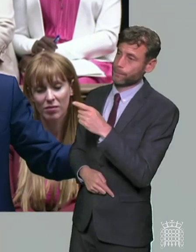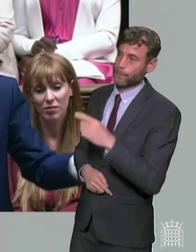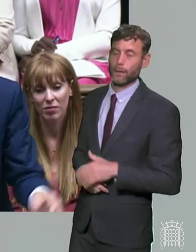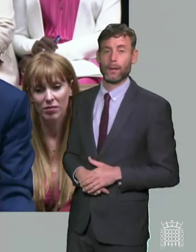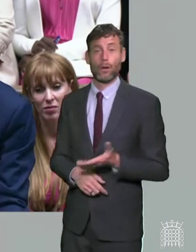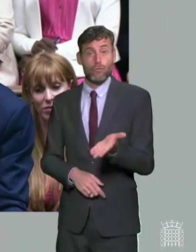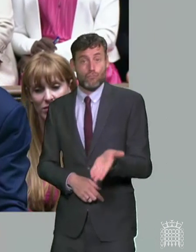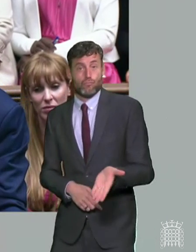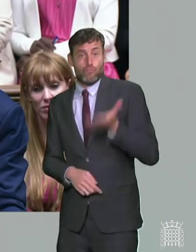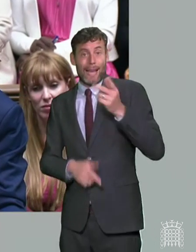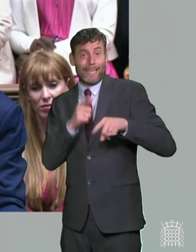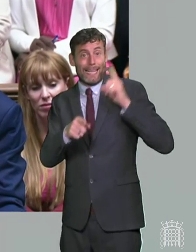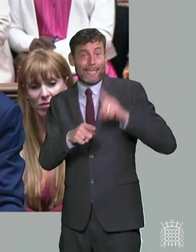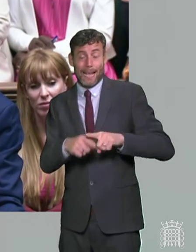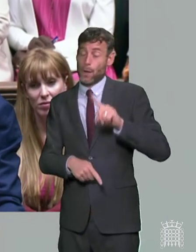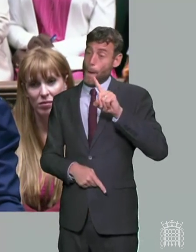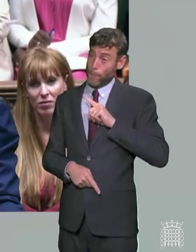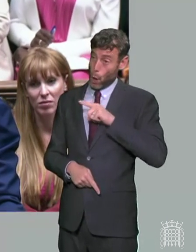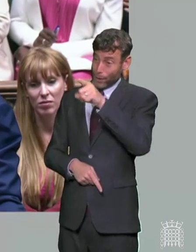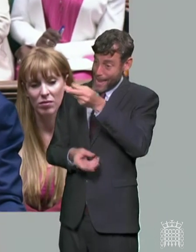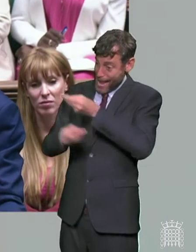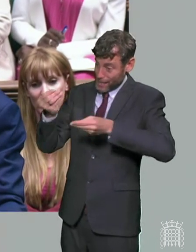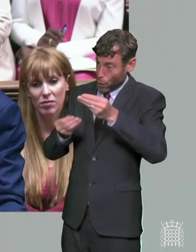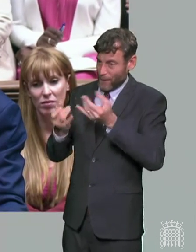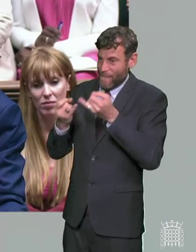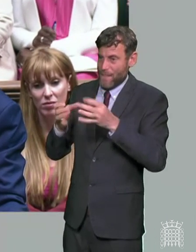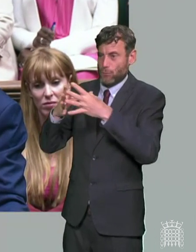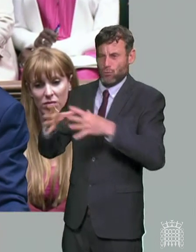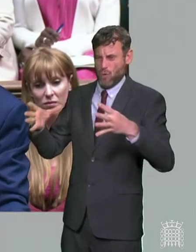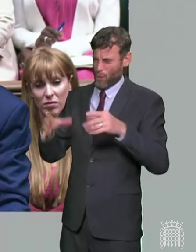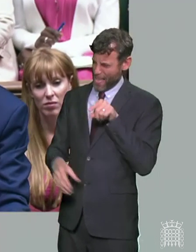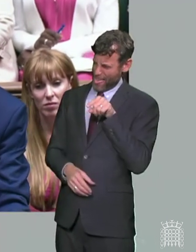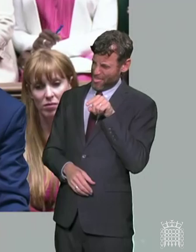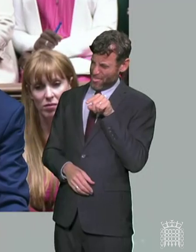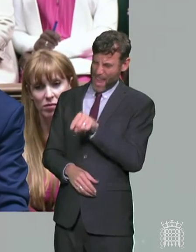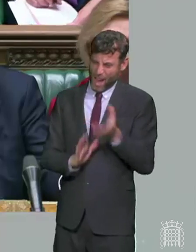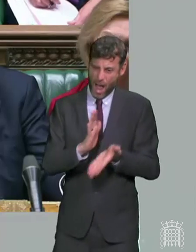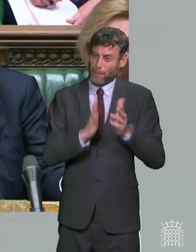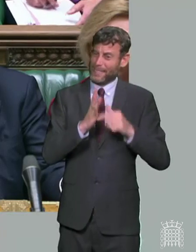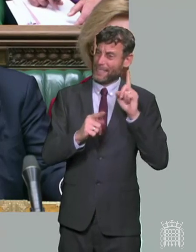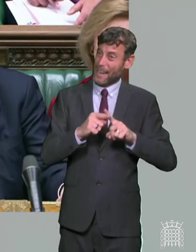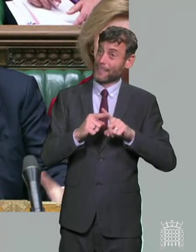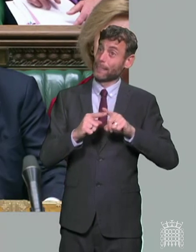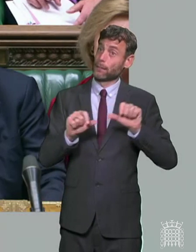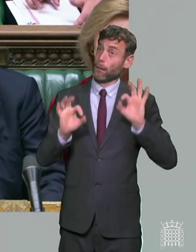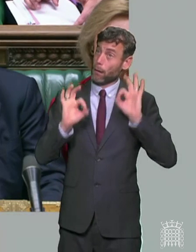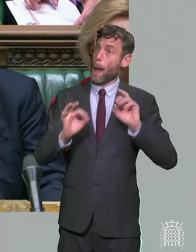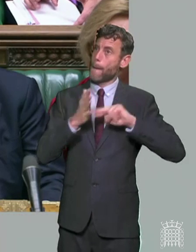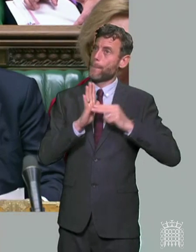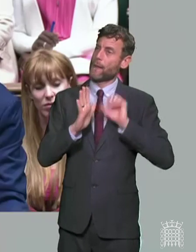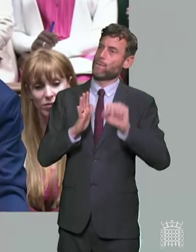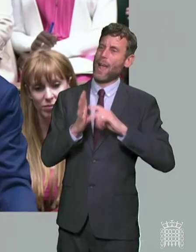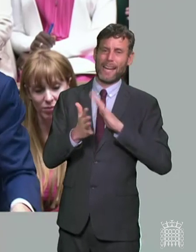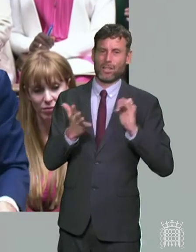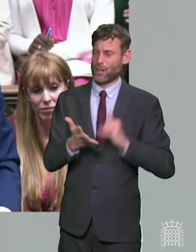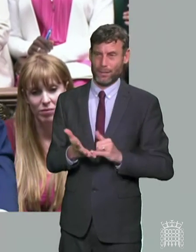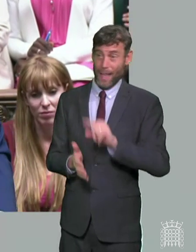Raising taxes because you have failed to grow the economy is not a plan for the NHS, and everyone sitting behind the Prime Minister knows it.